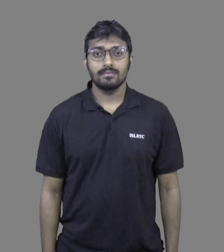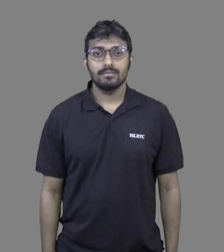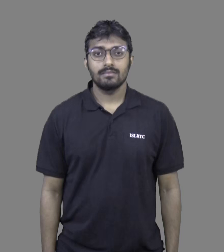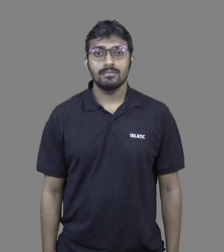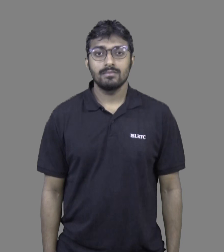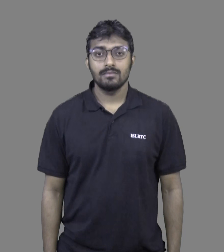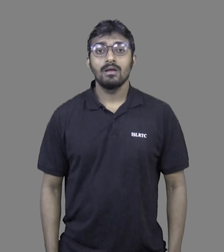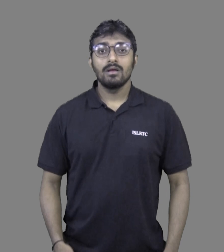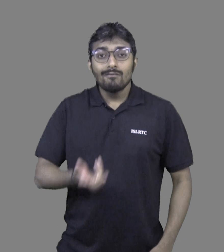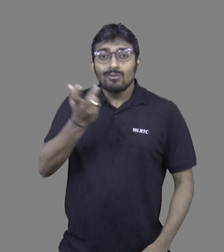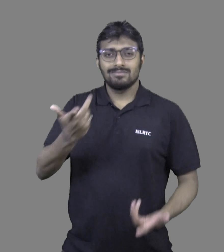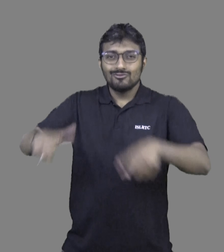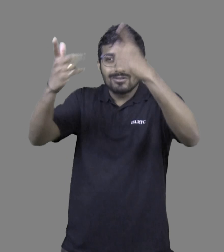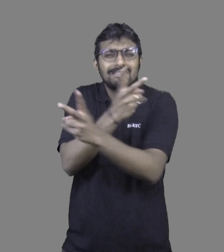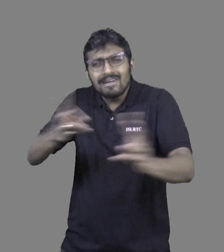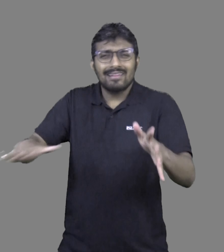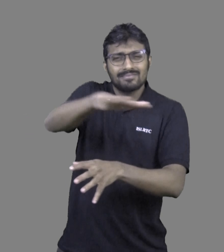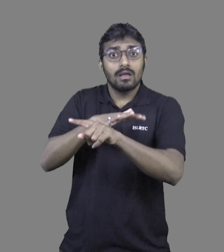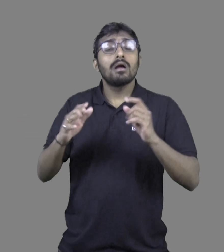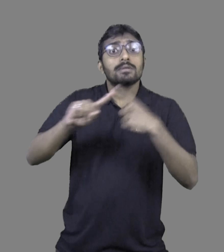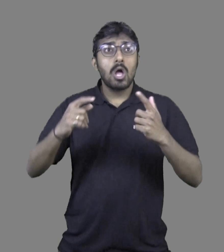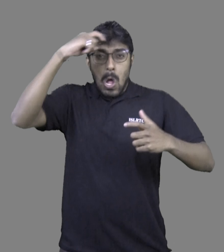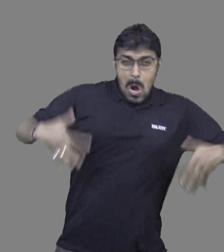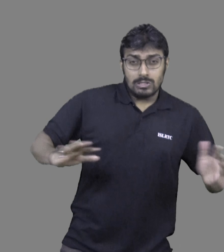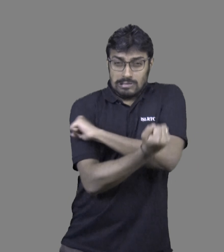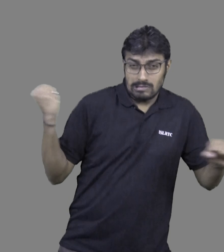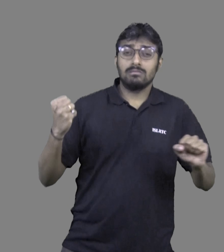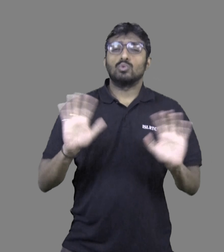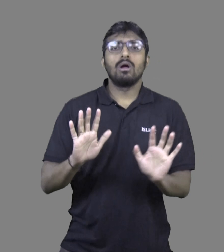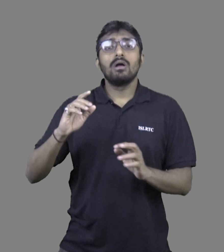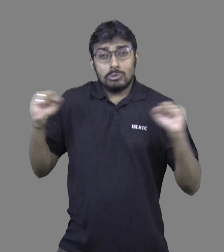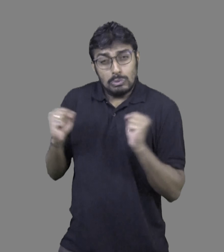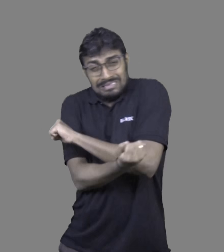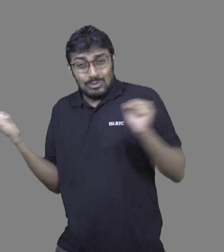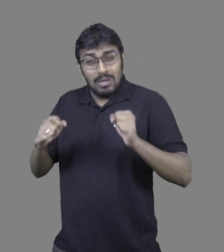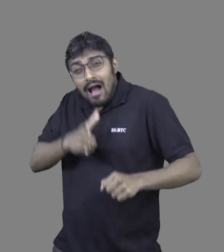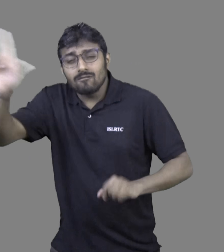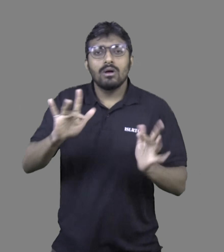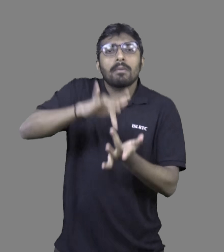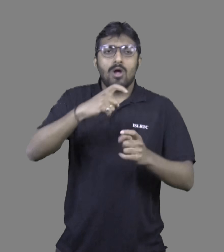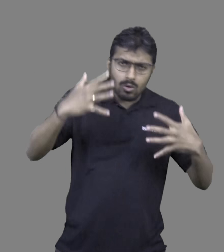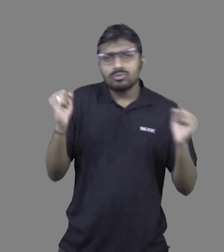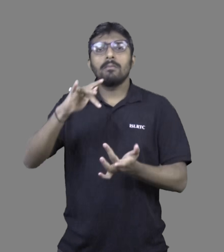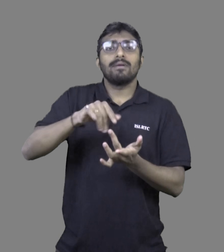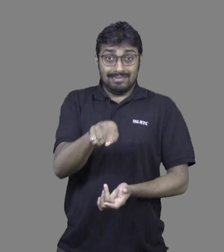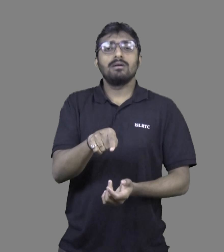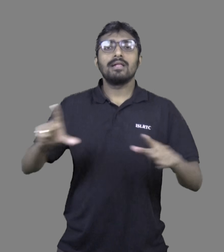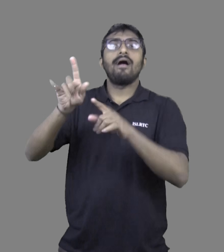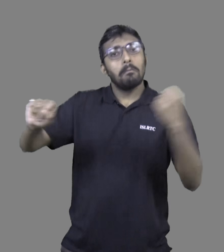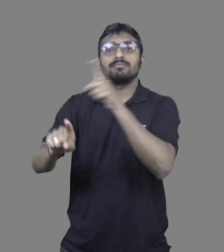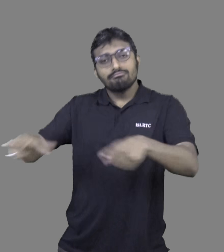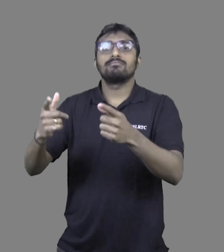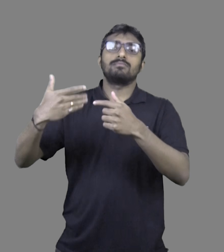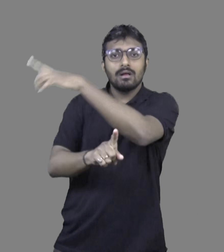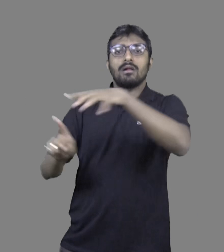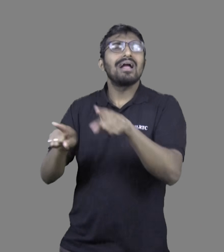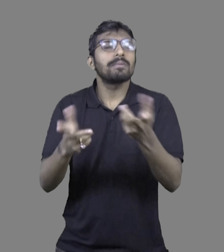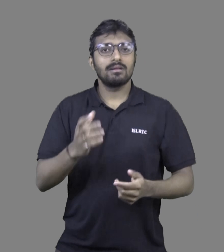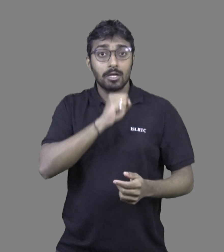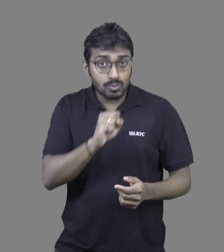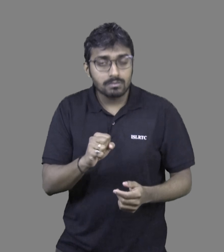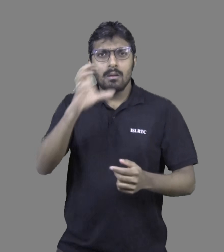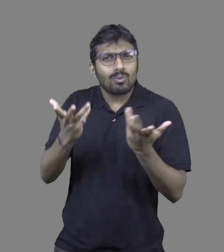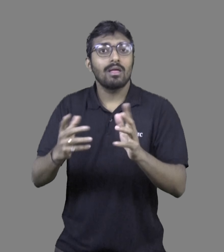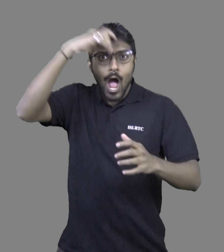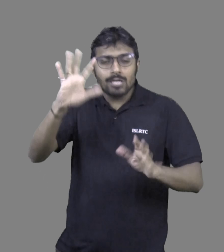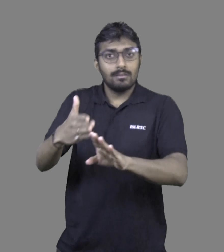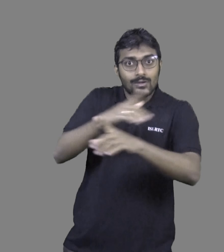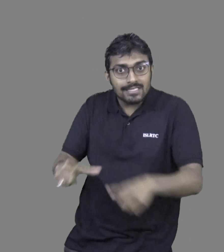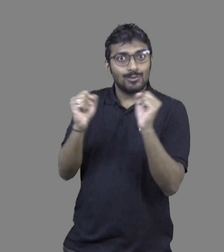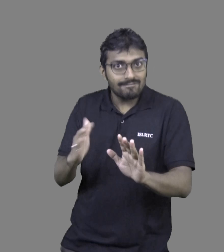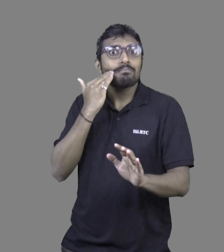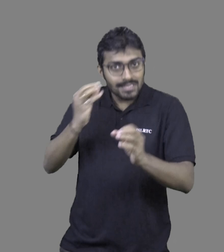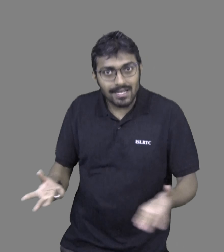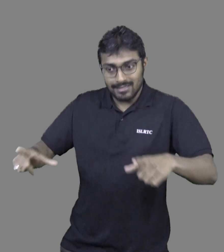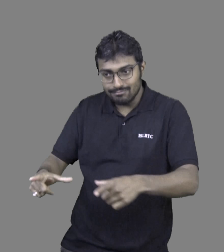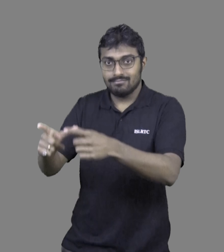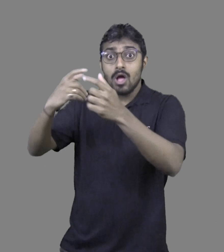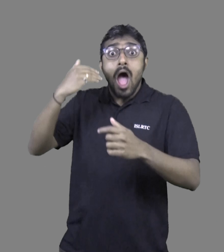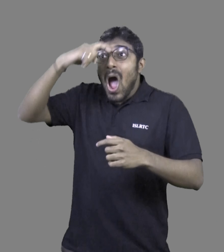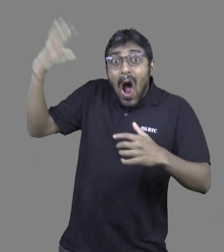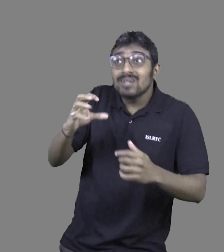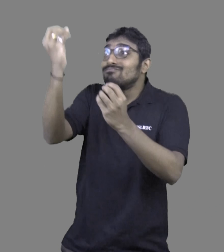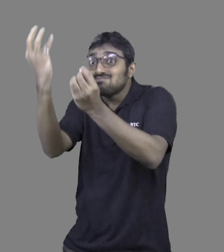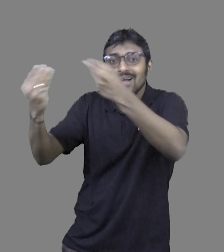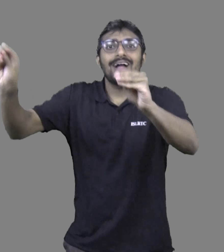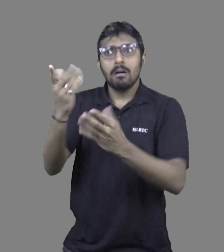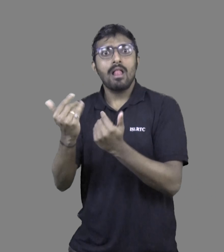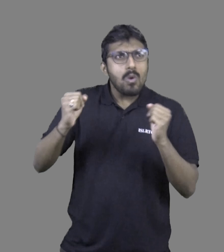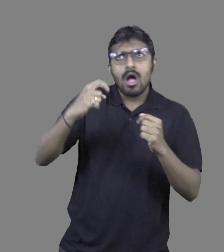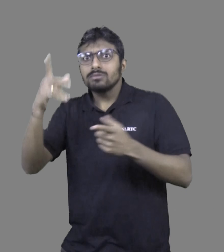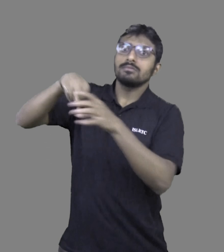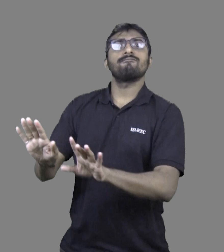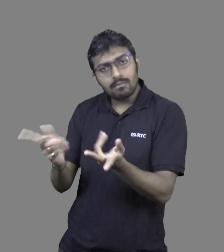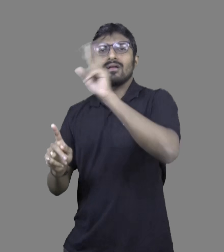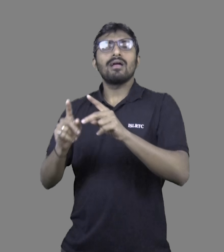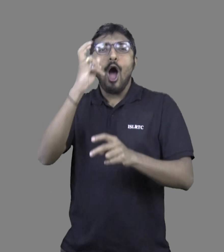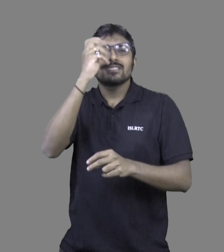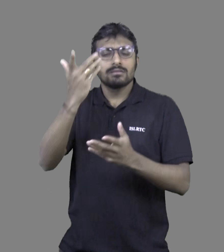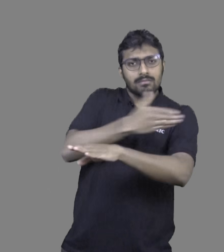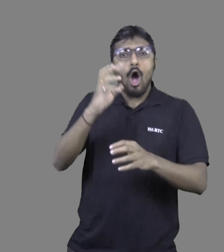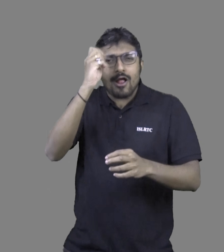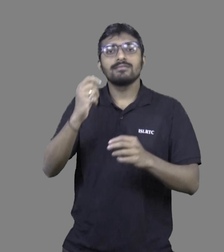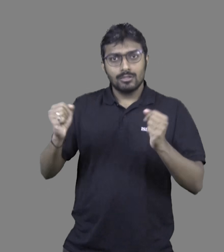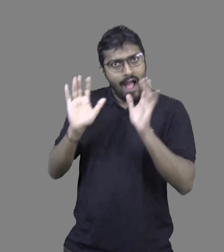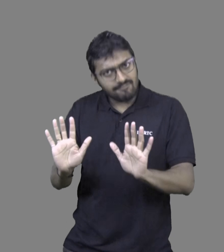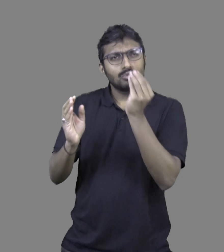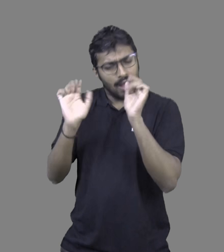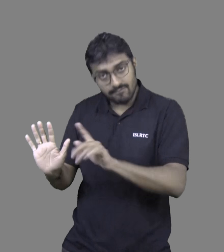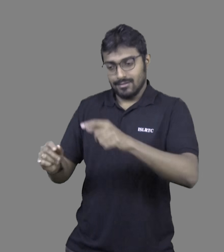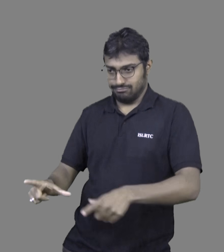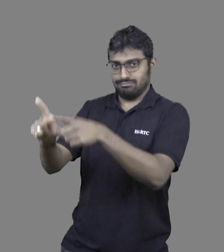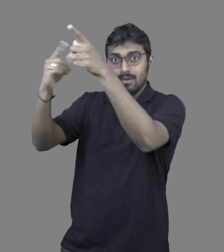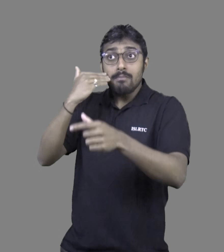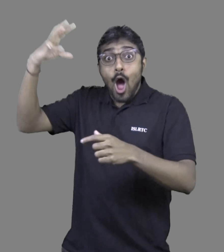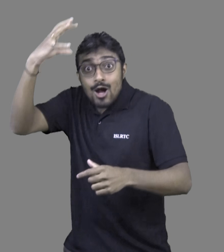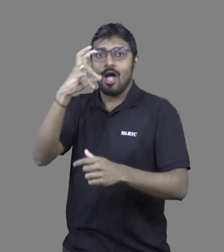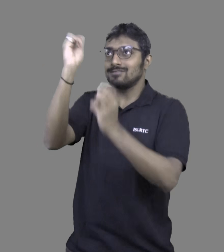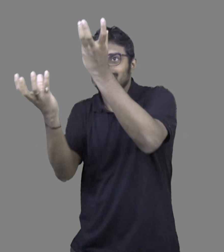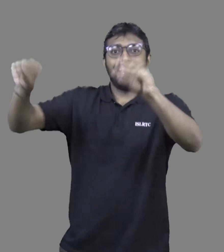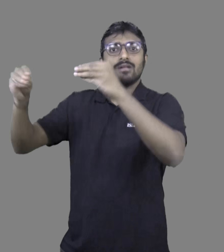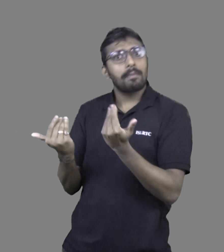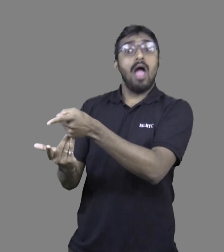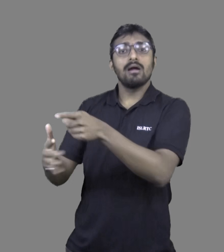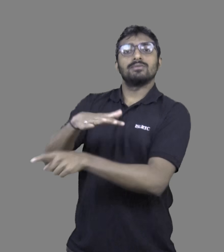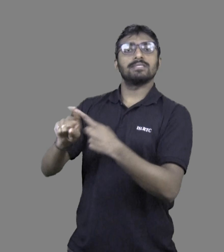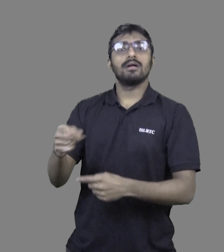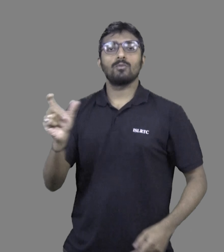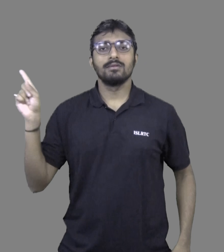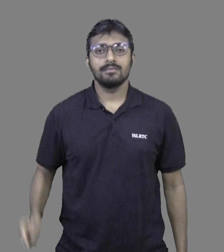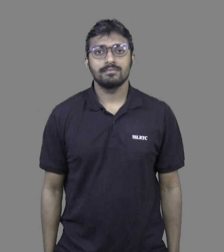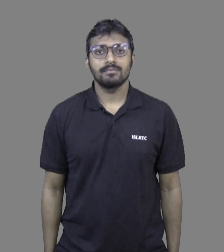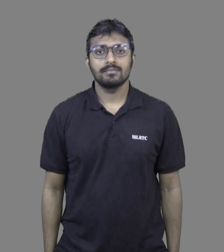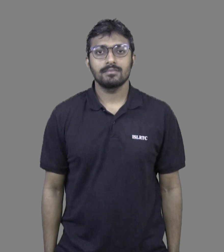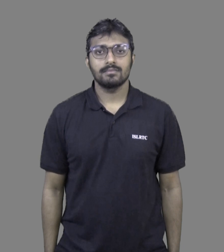Subtropical